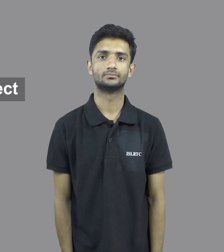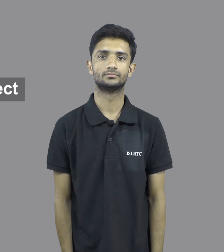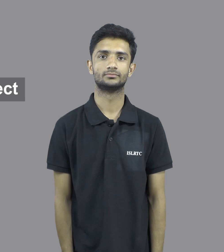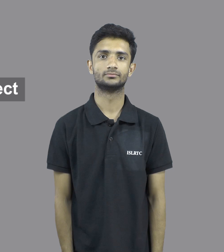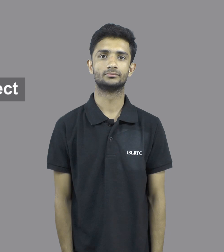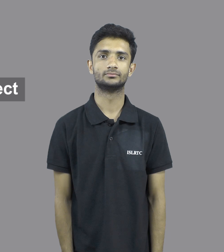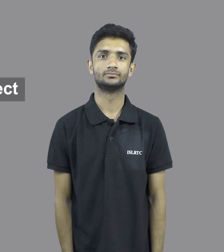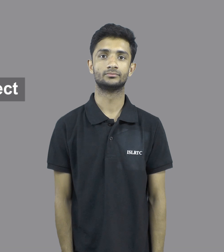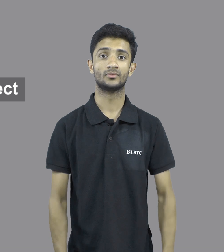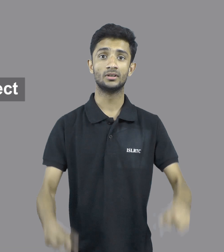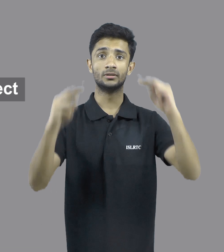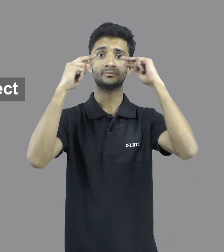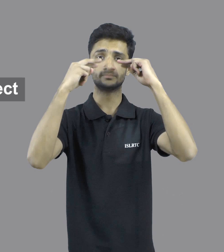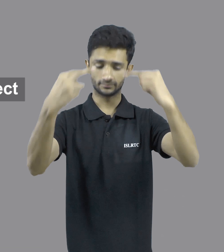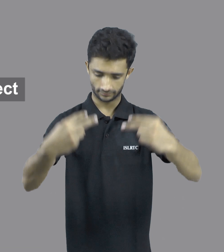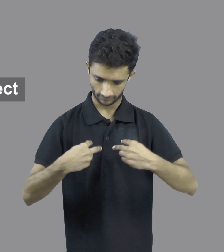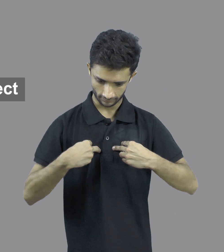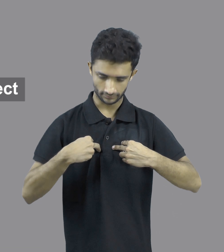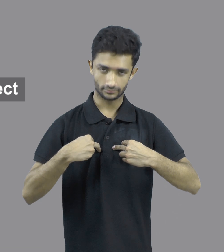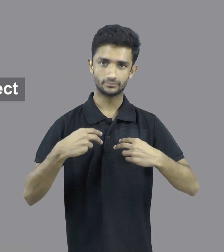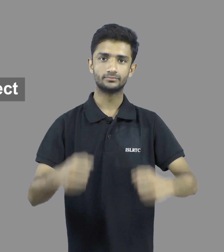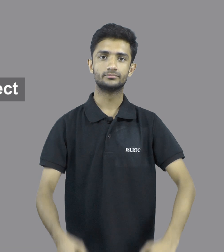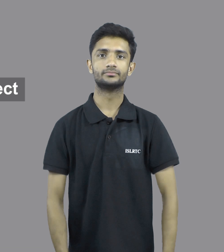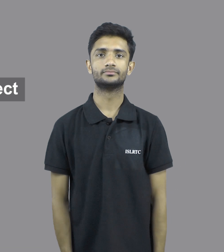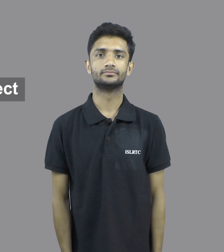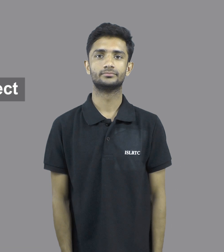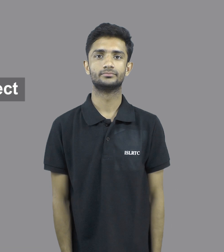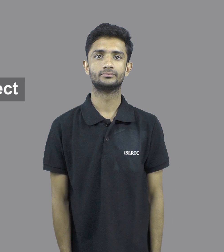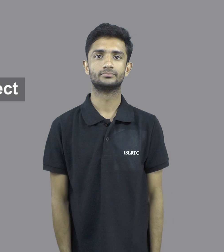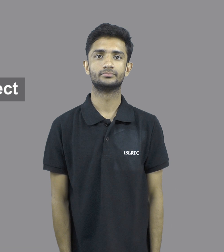Self-Reflect